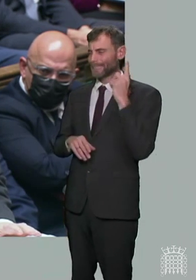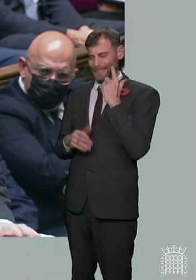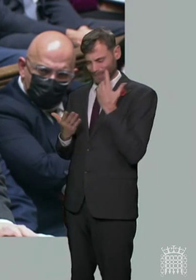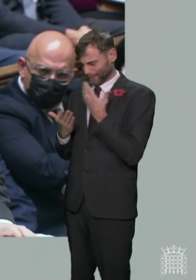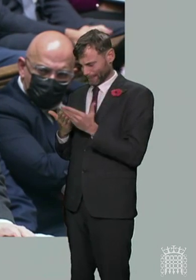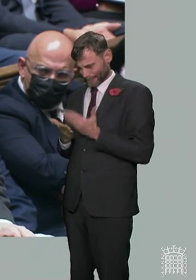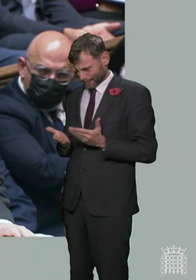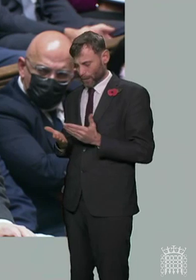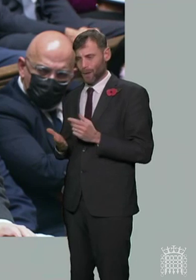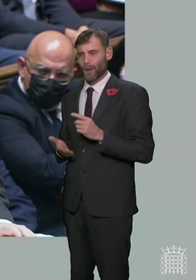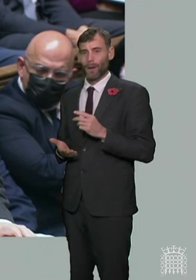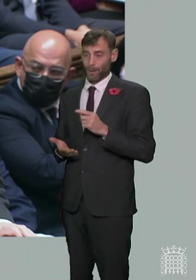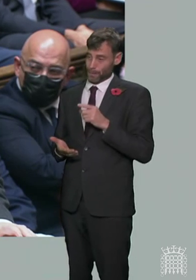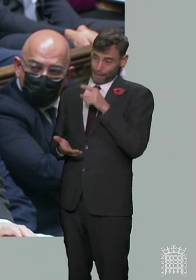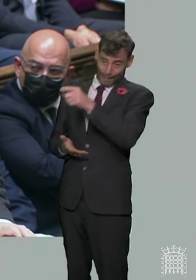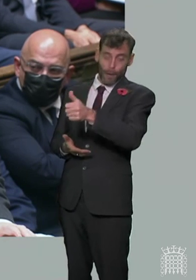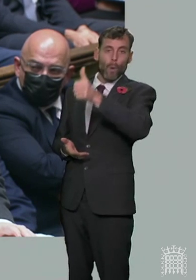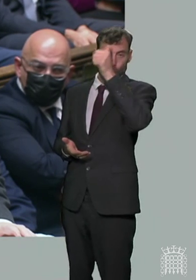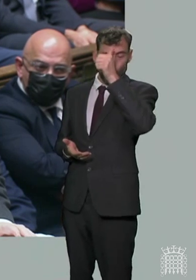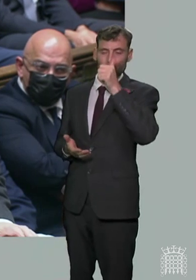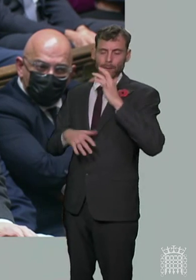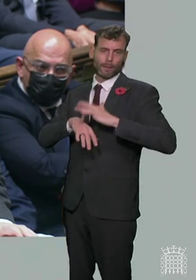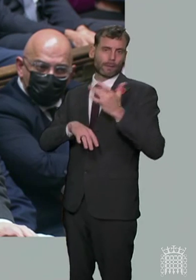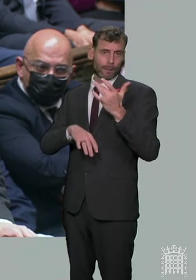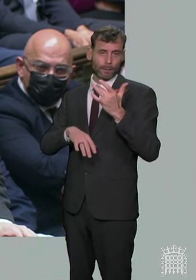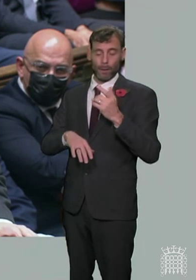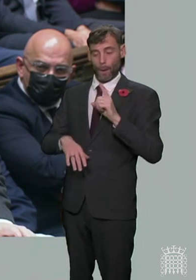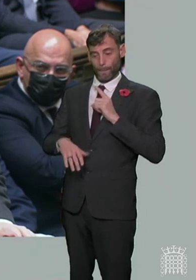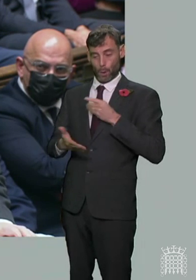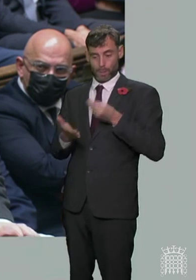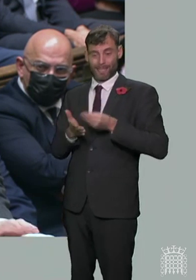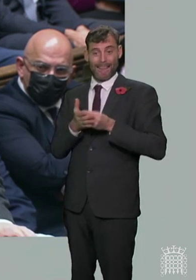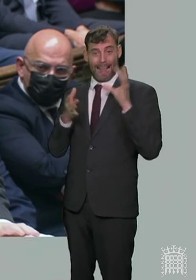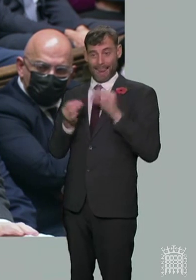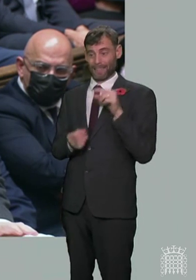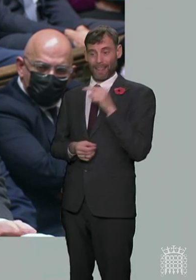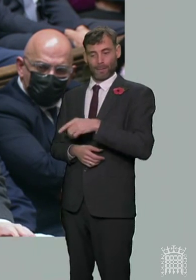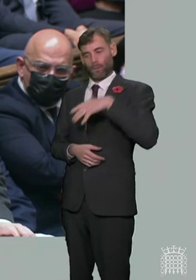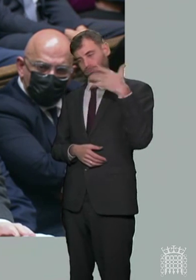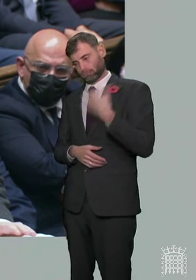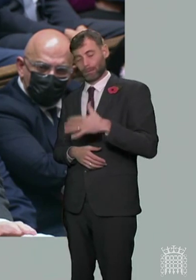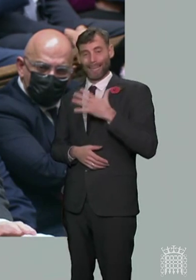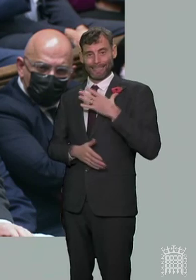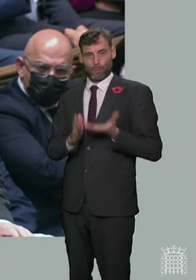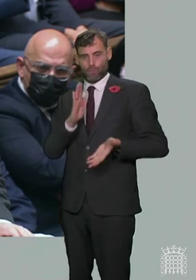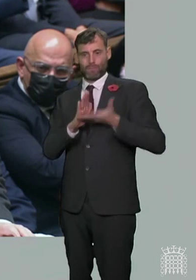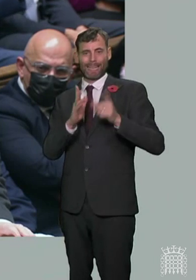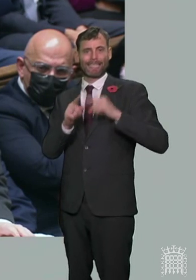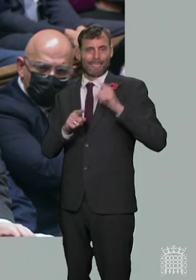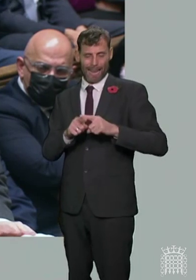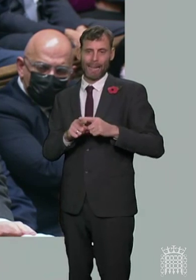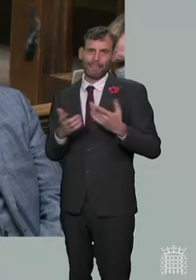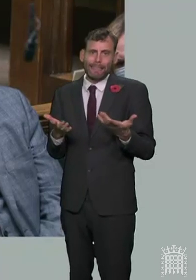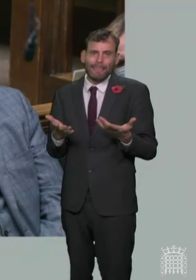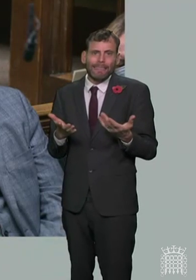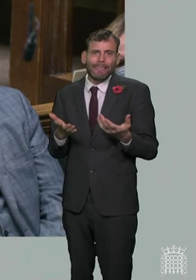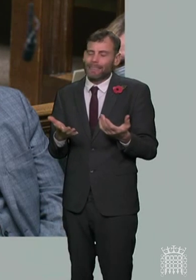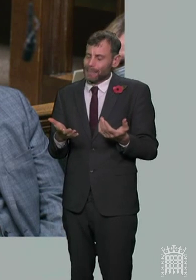As the honourable Gentleman knows, the expenditure involved is very considerable and the tax that would have to be raised would be very considerable.